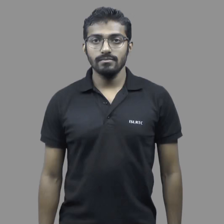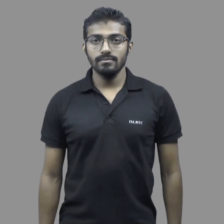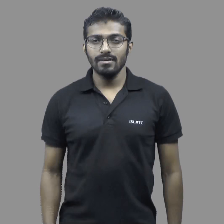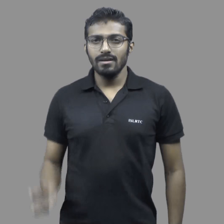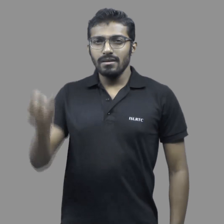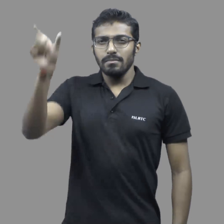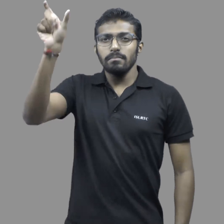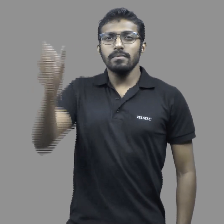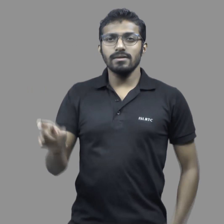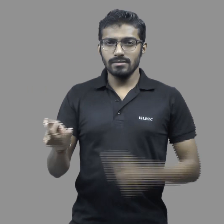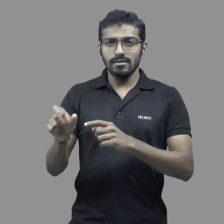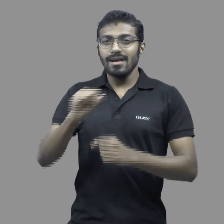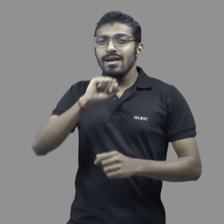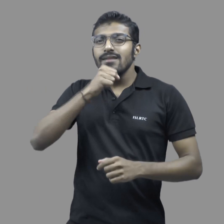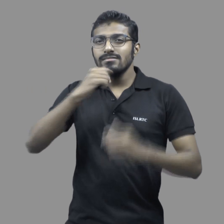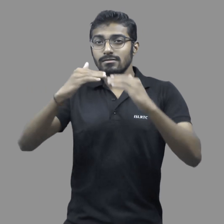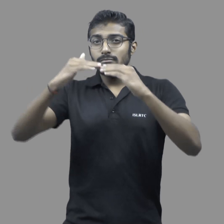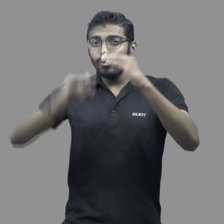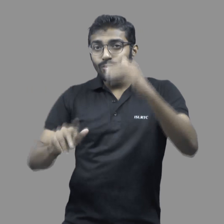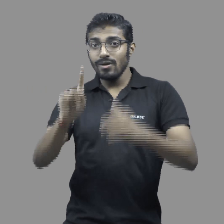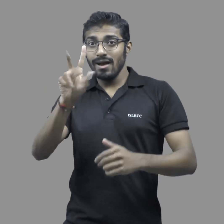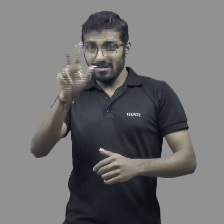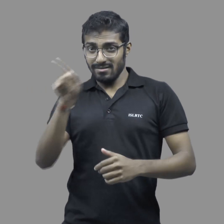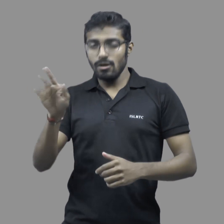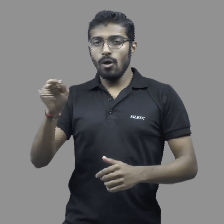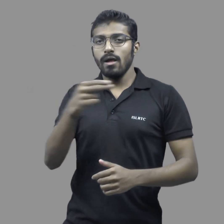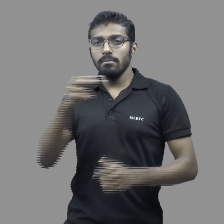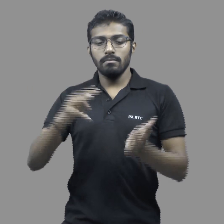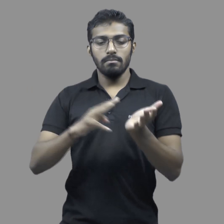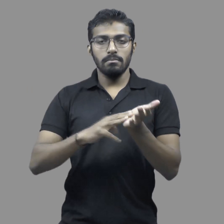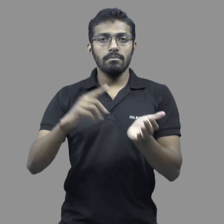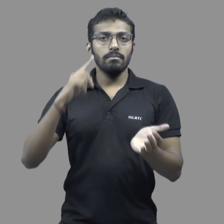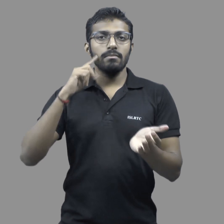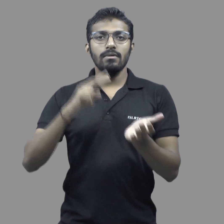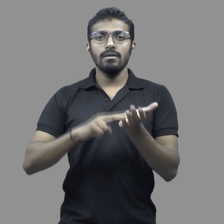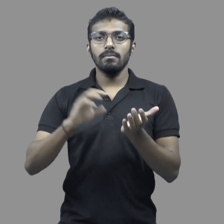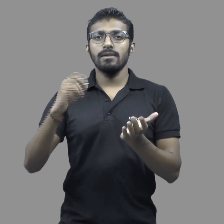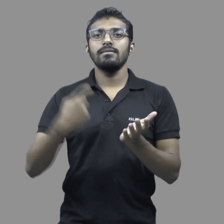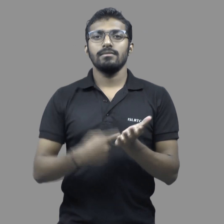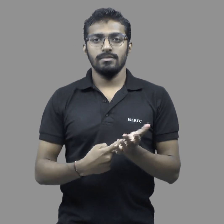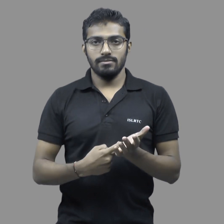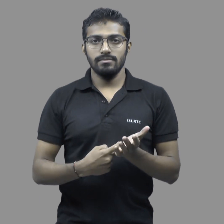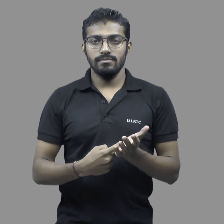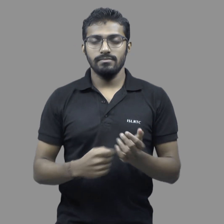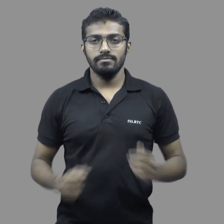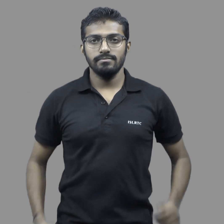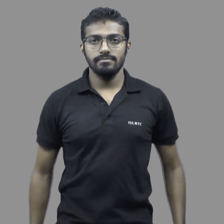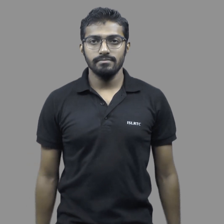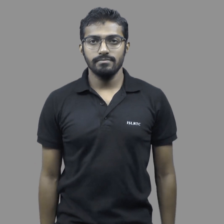Minor